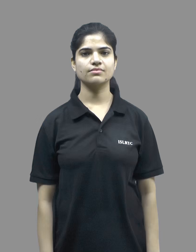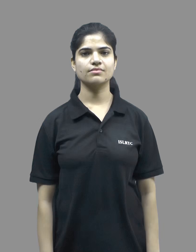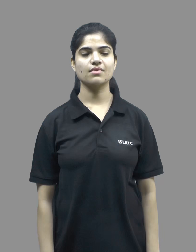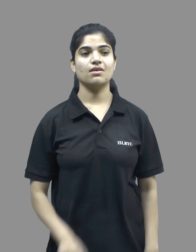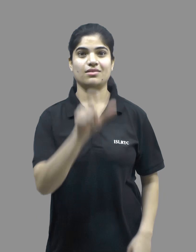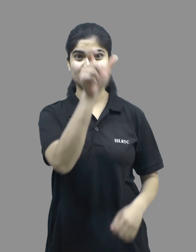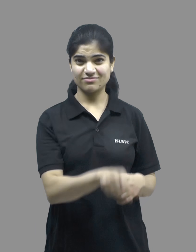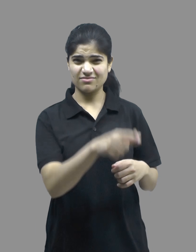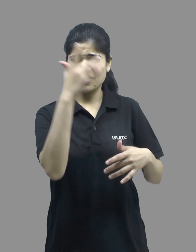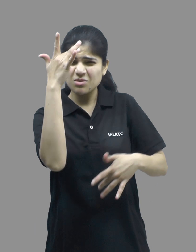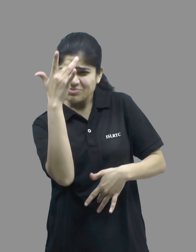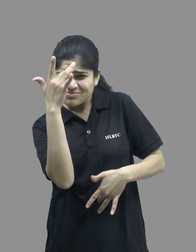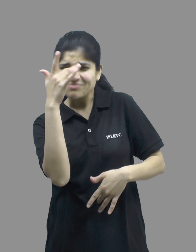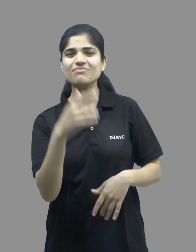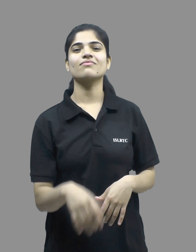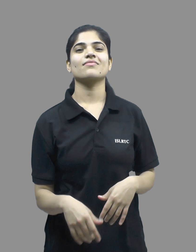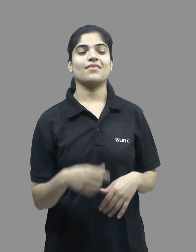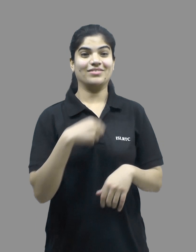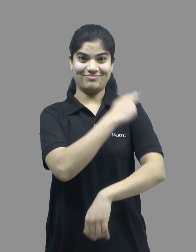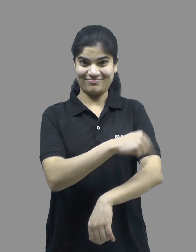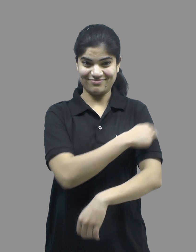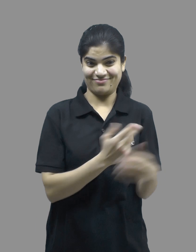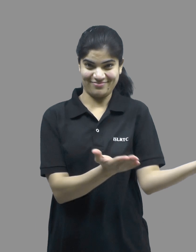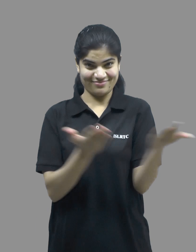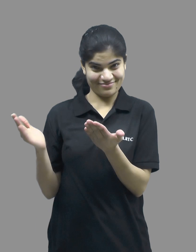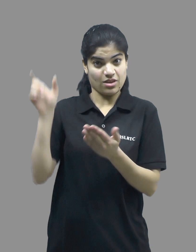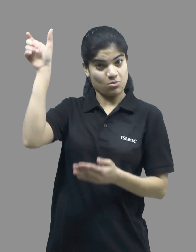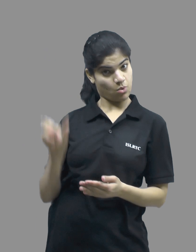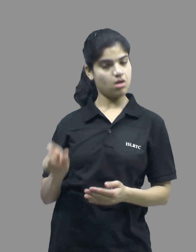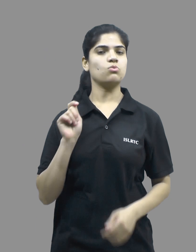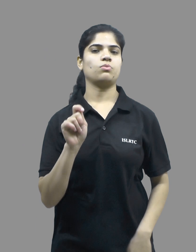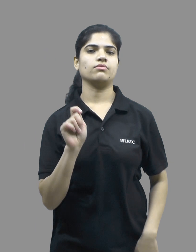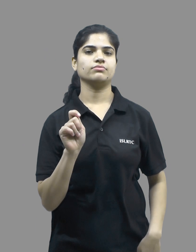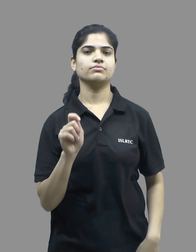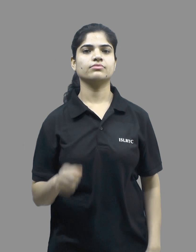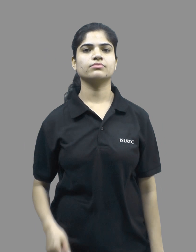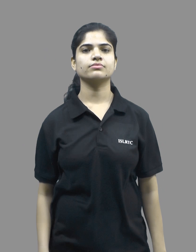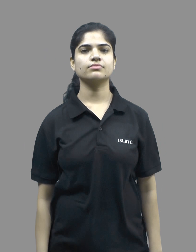Paramedic